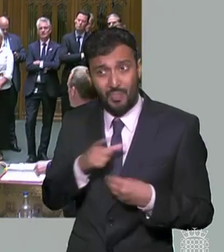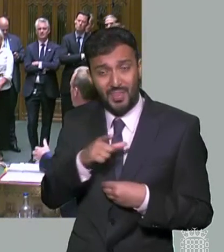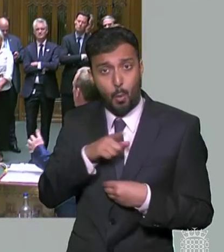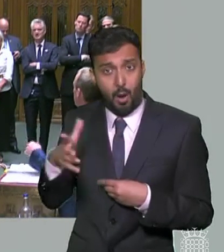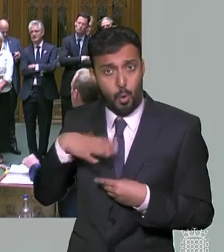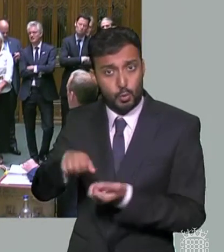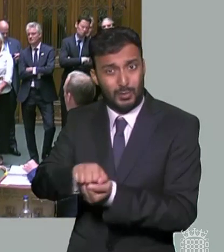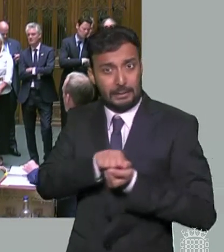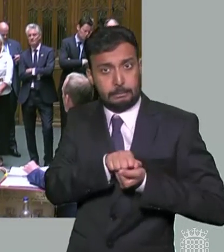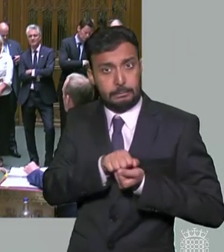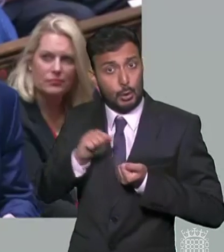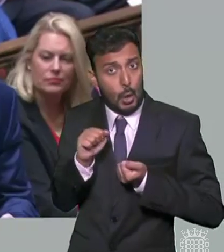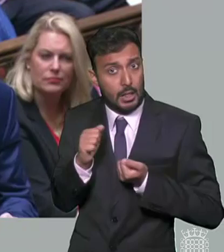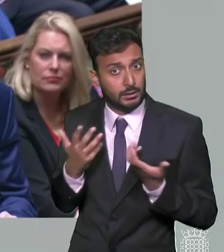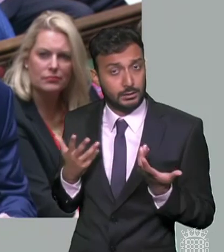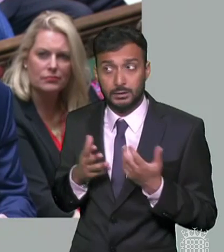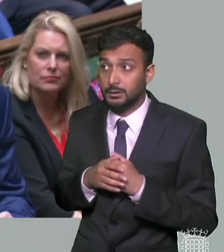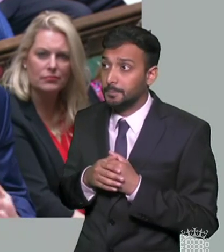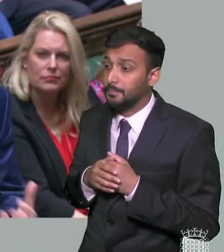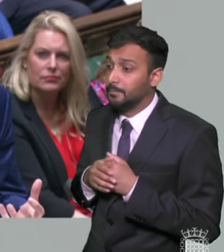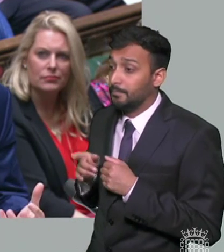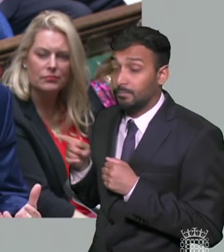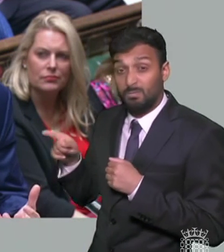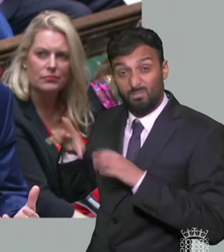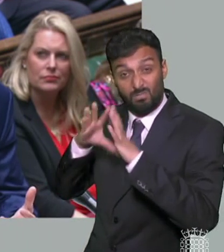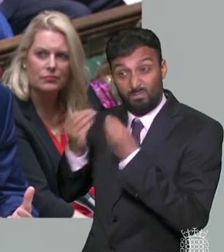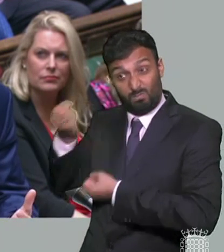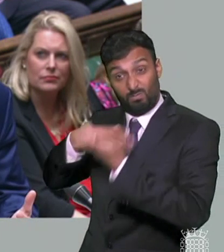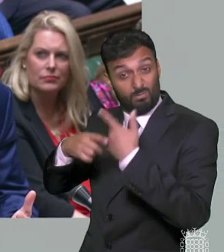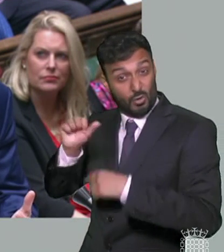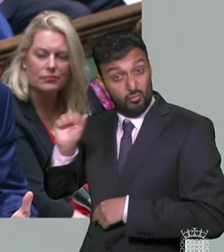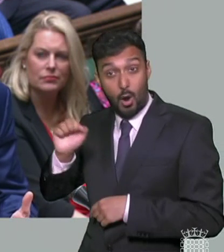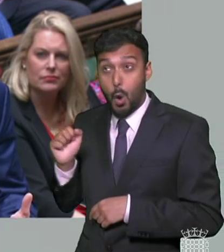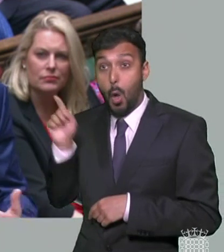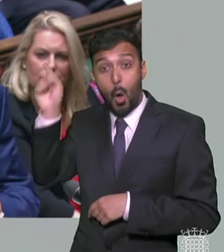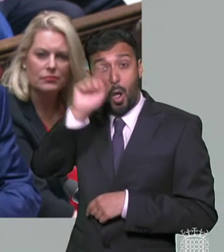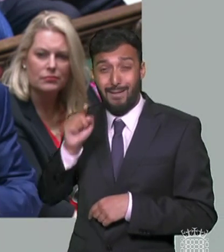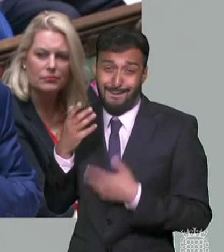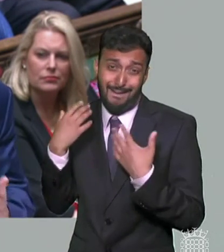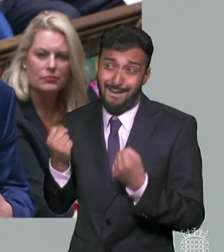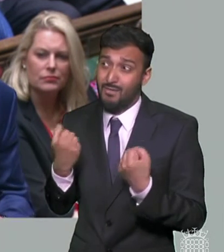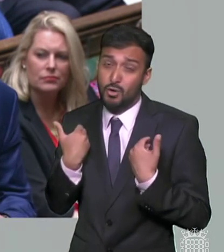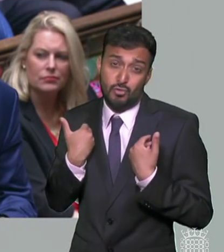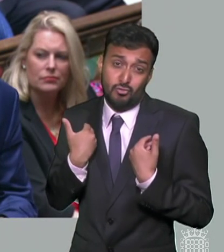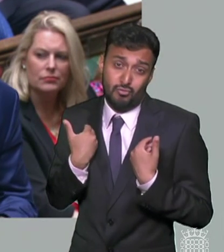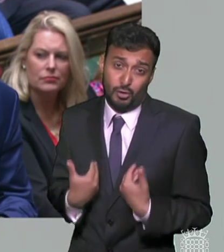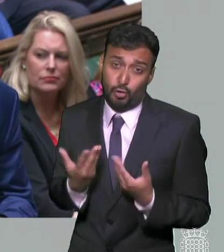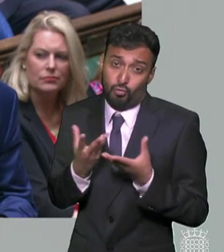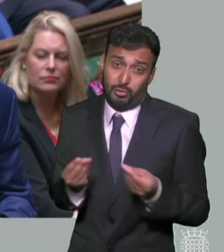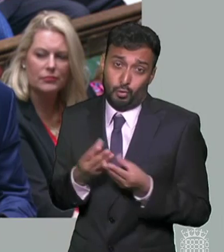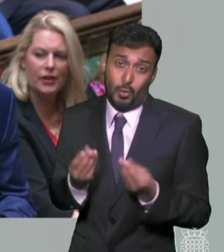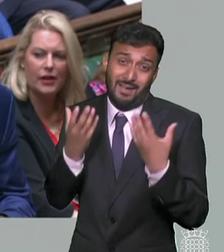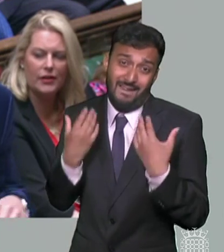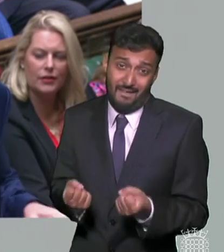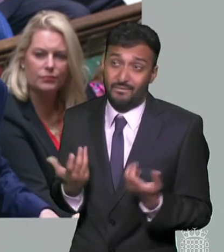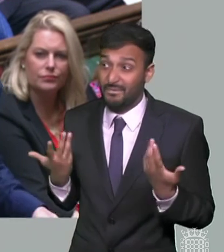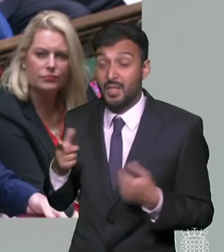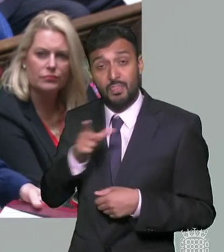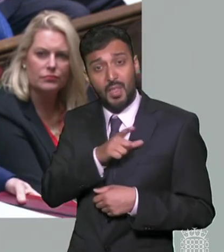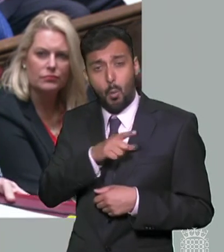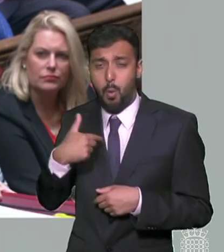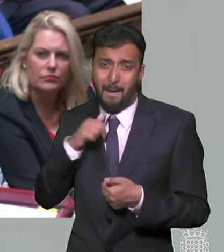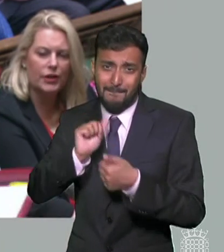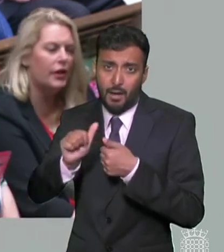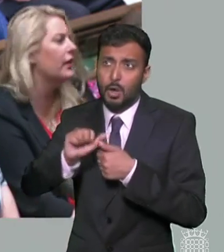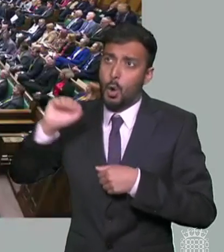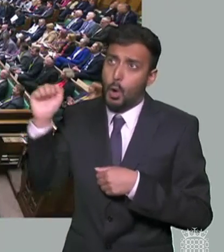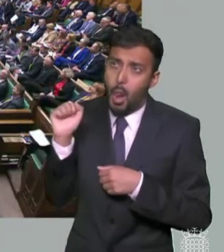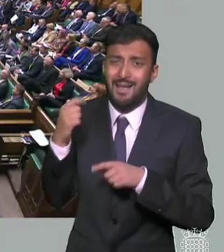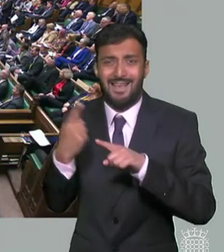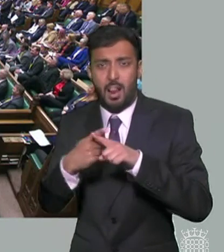The honourable Lady is absolutely right in what she just said. There are huge assets right across Scotland, and that is why we think we are stronger together in delivering for the people of Scotland.